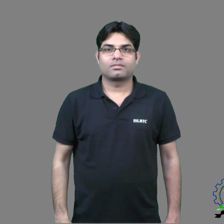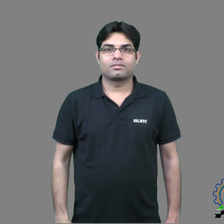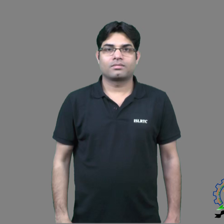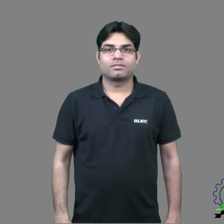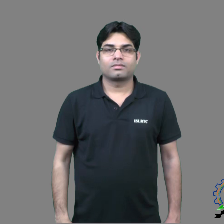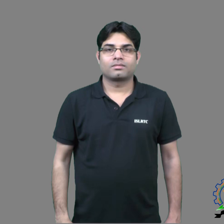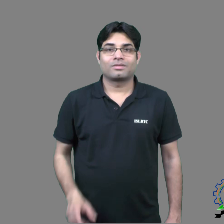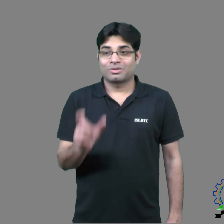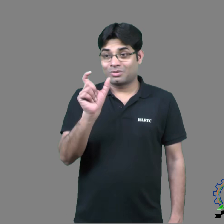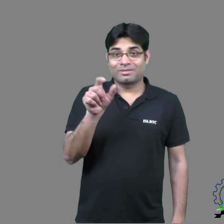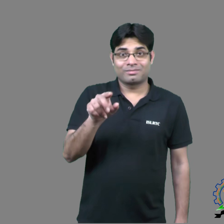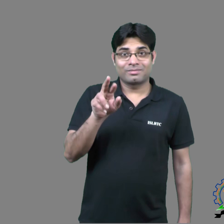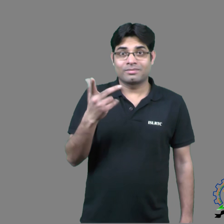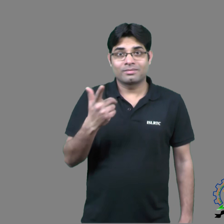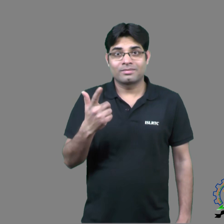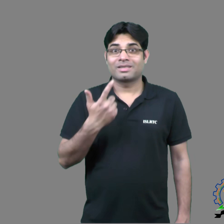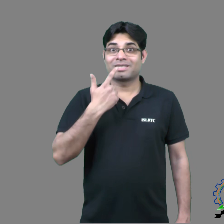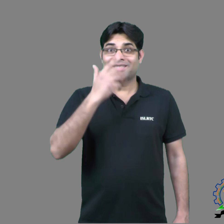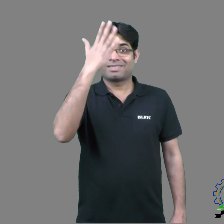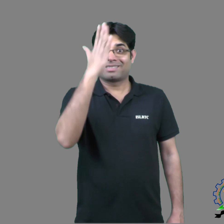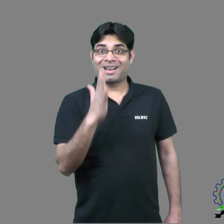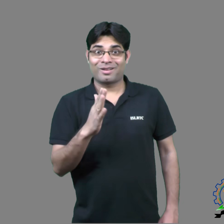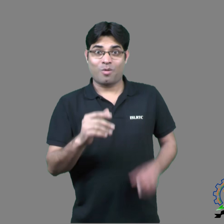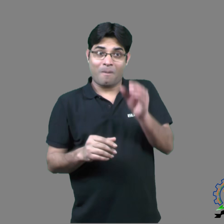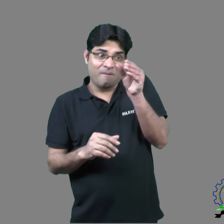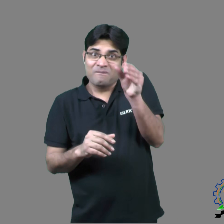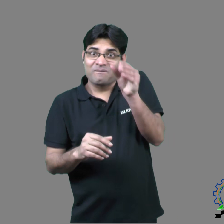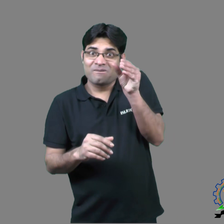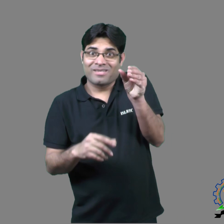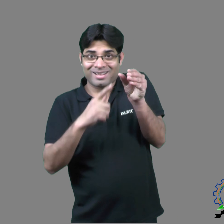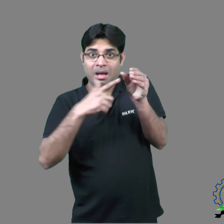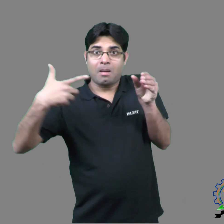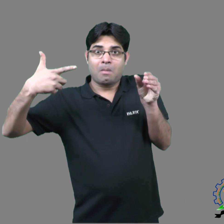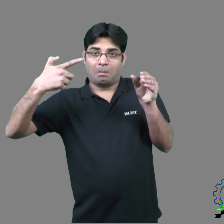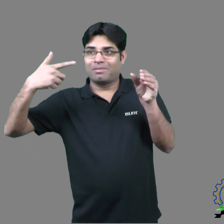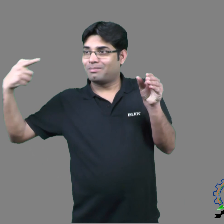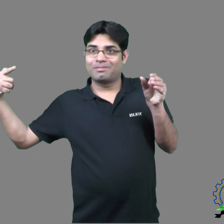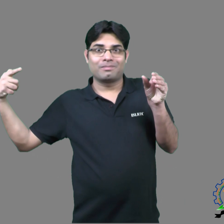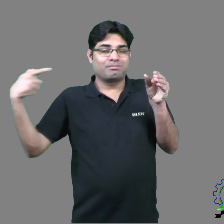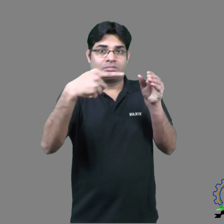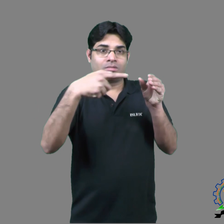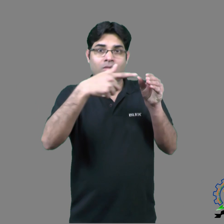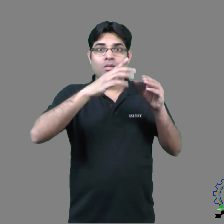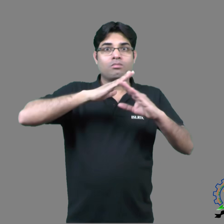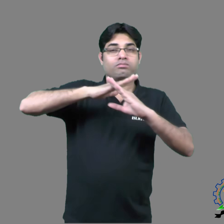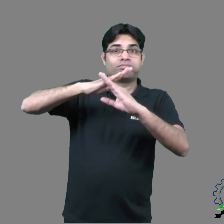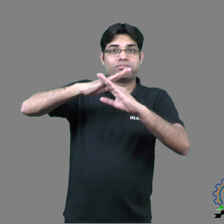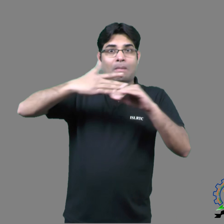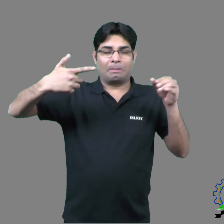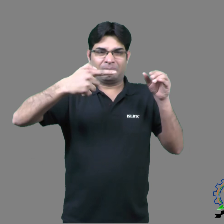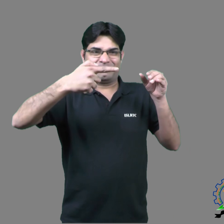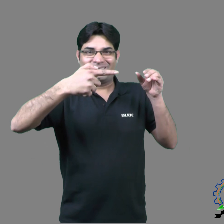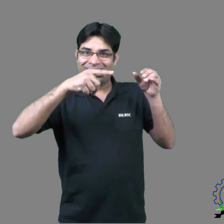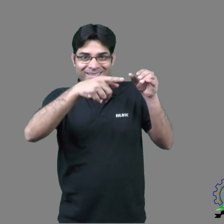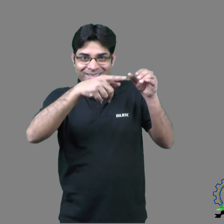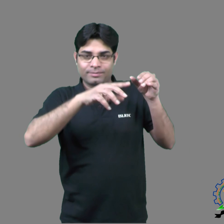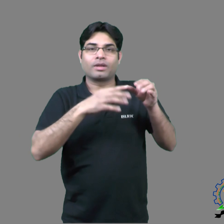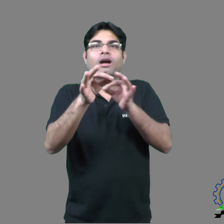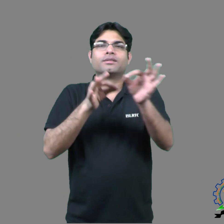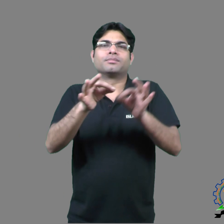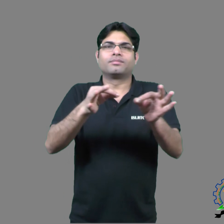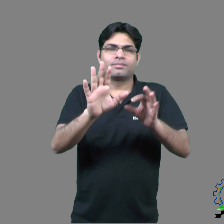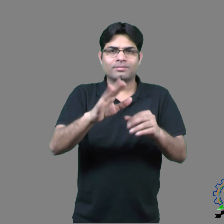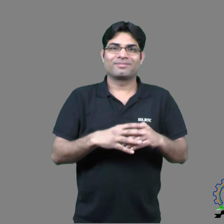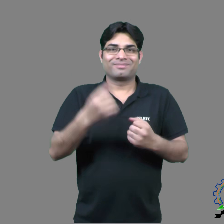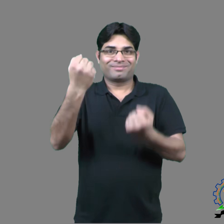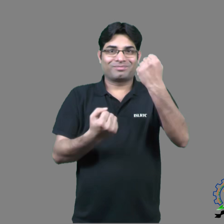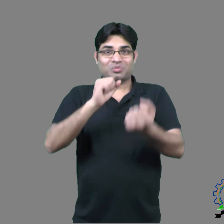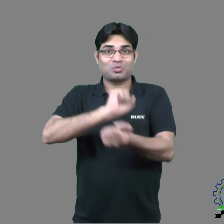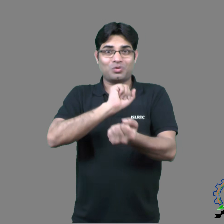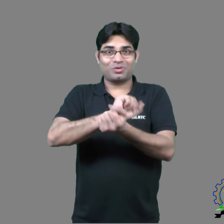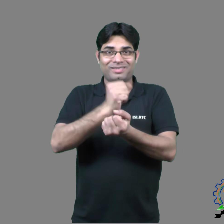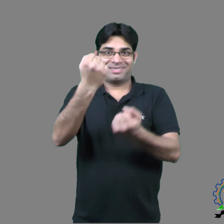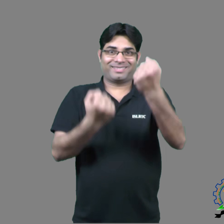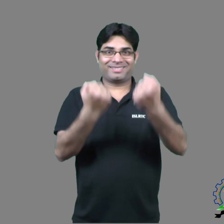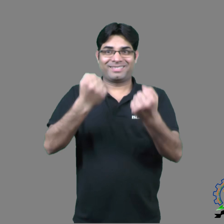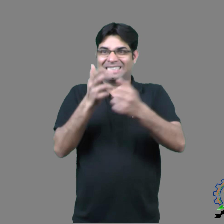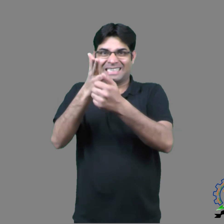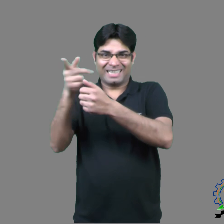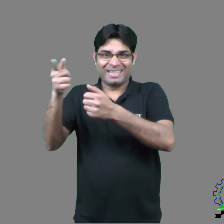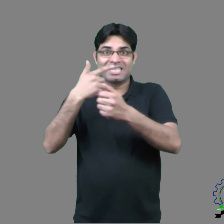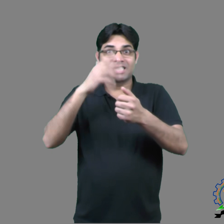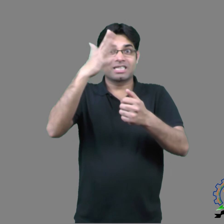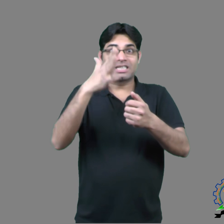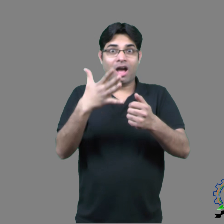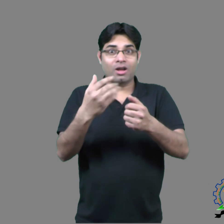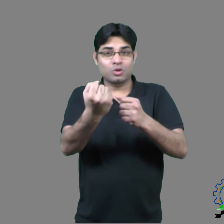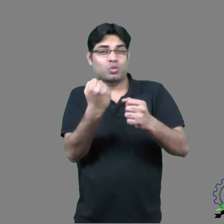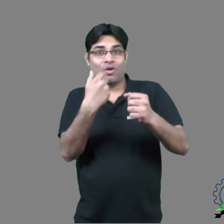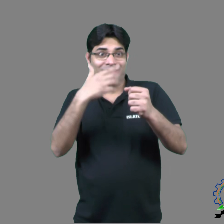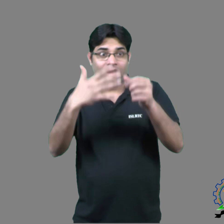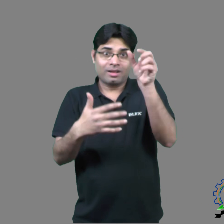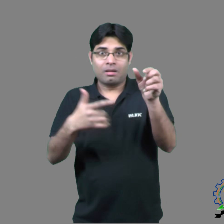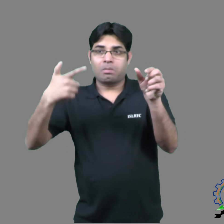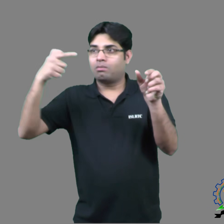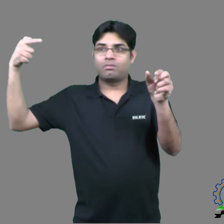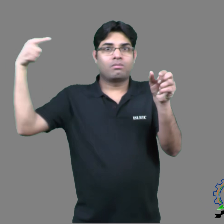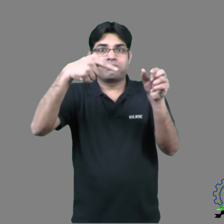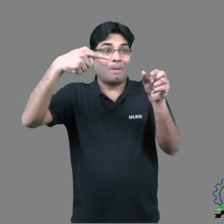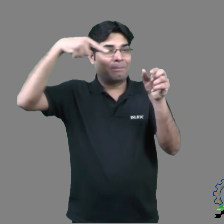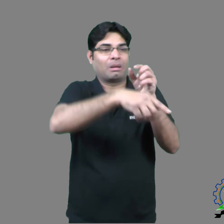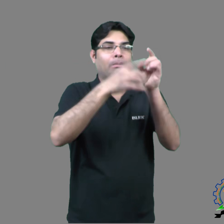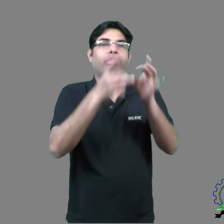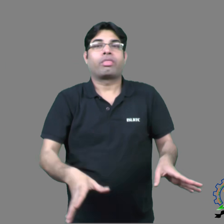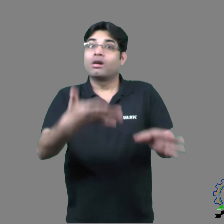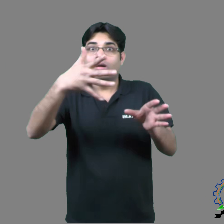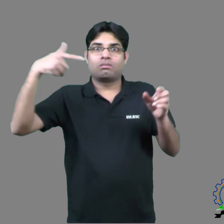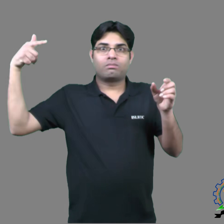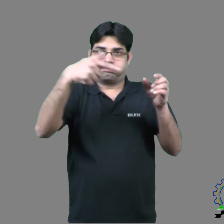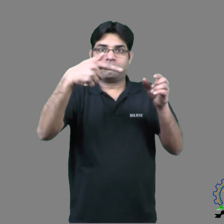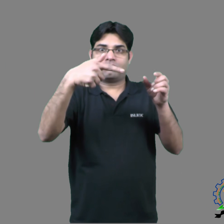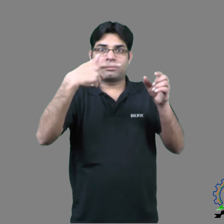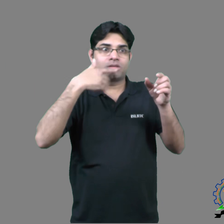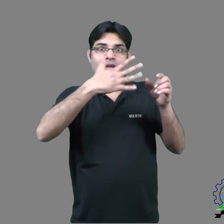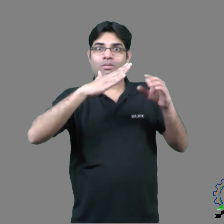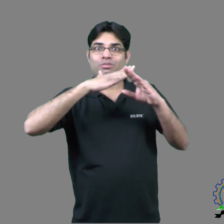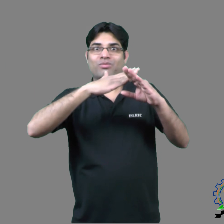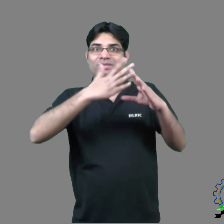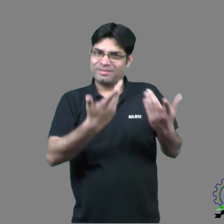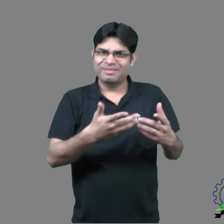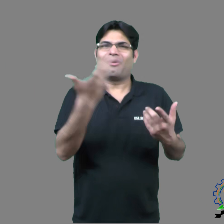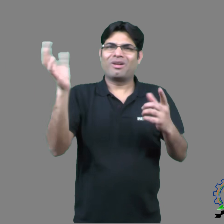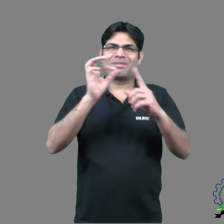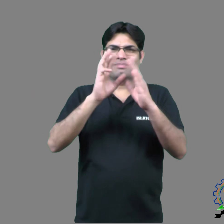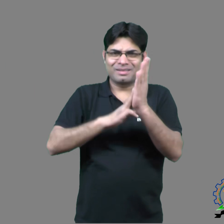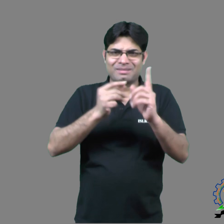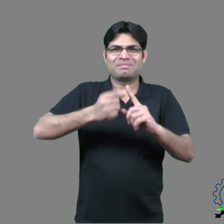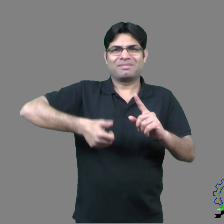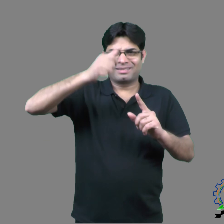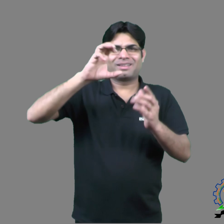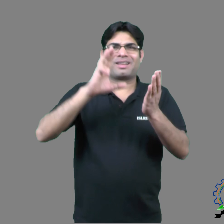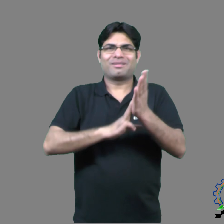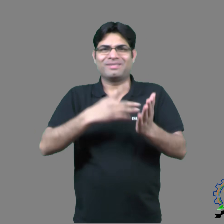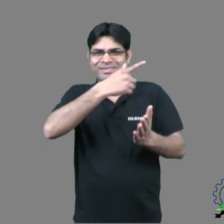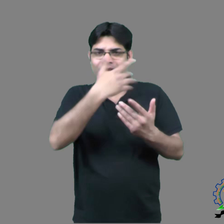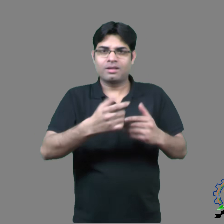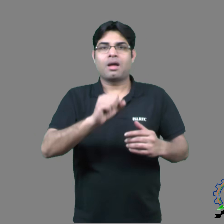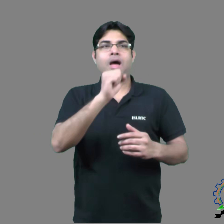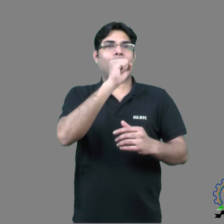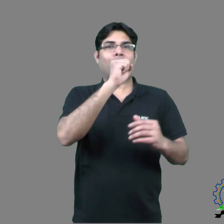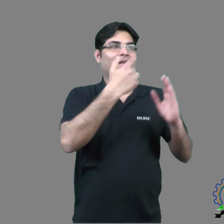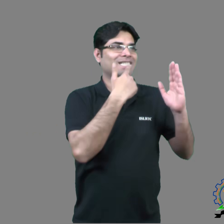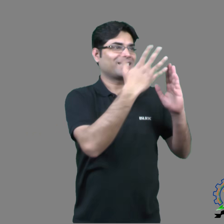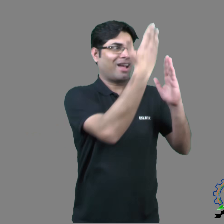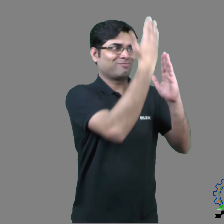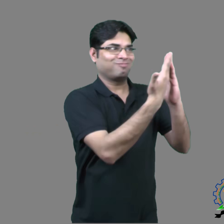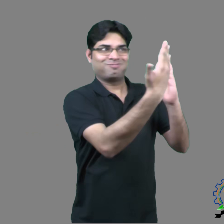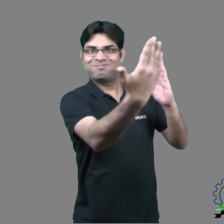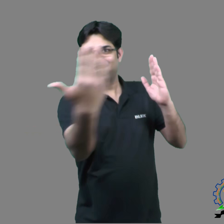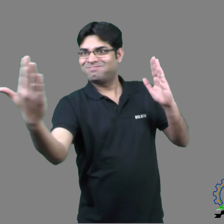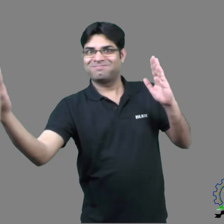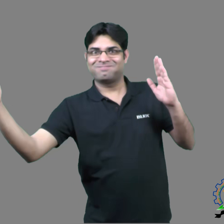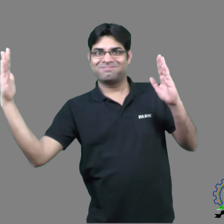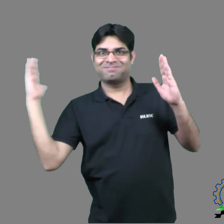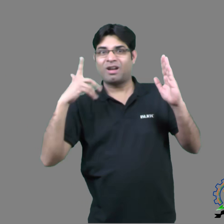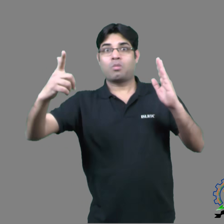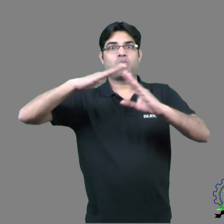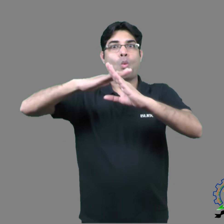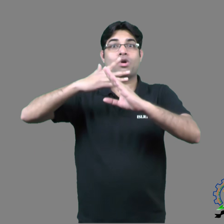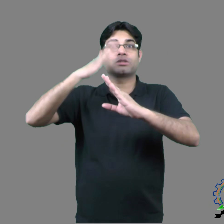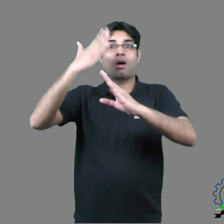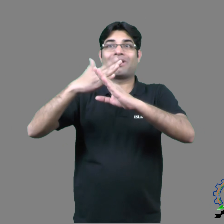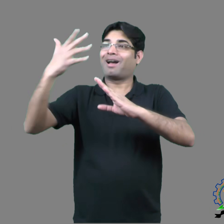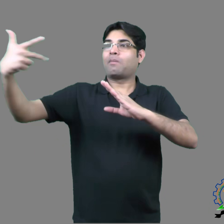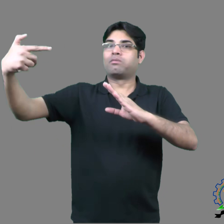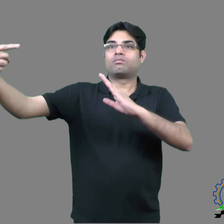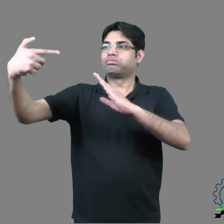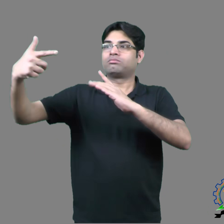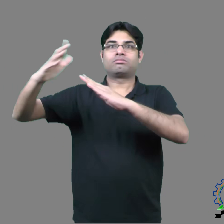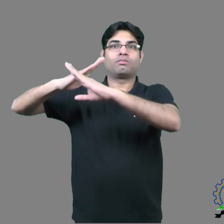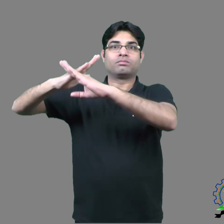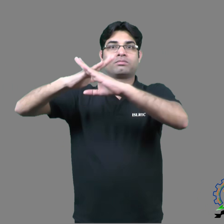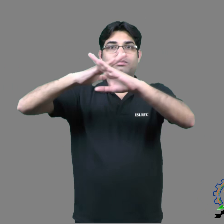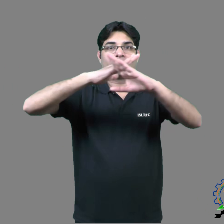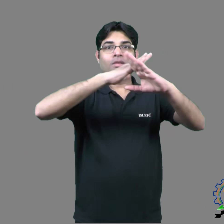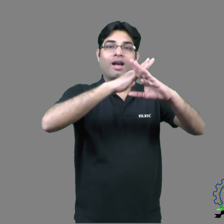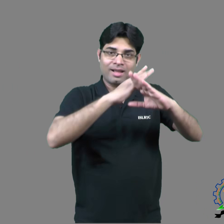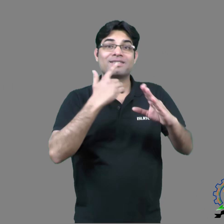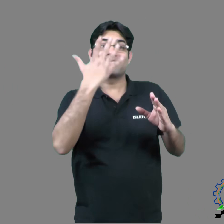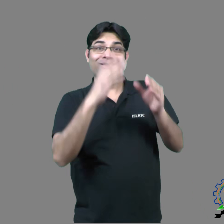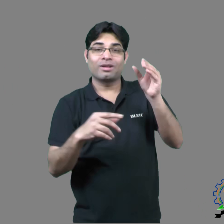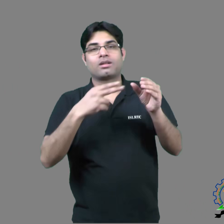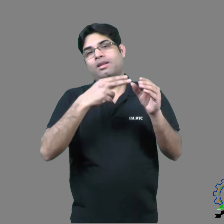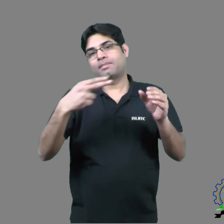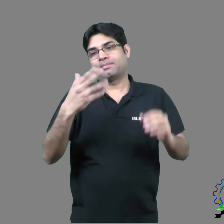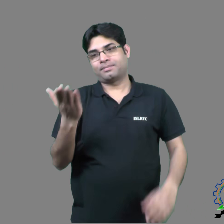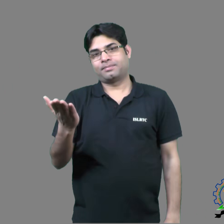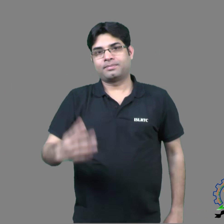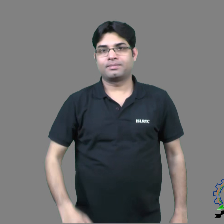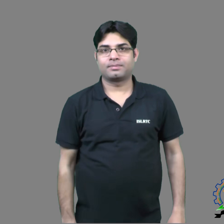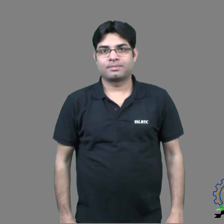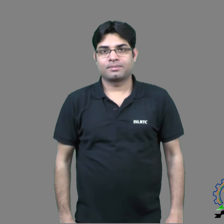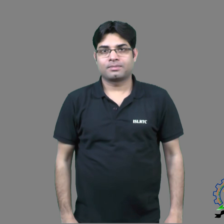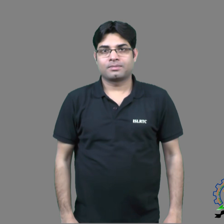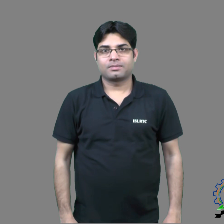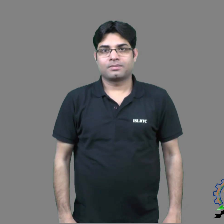Bullet Proof Glass